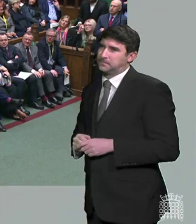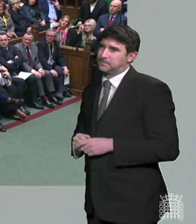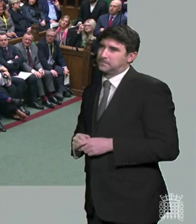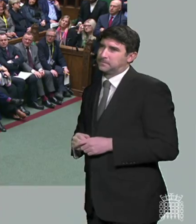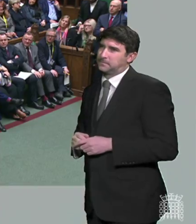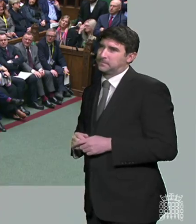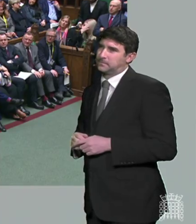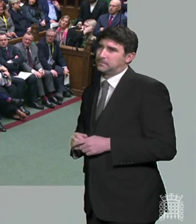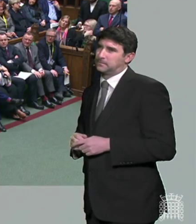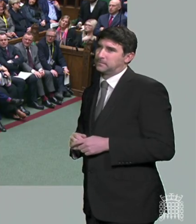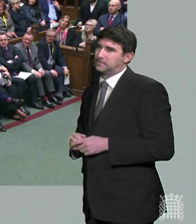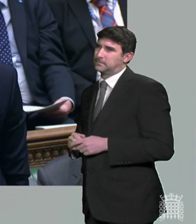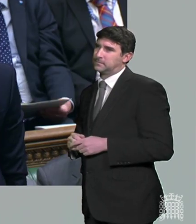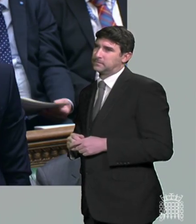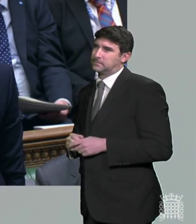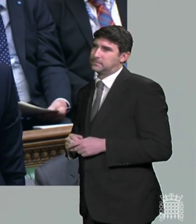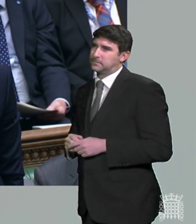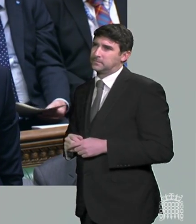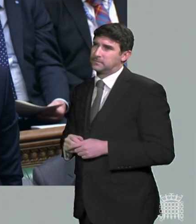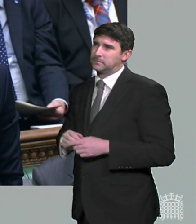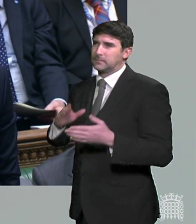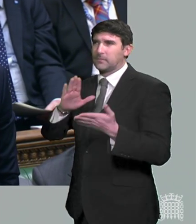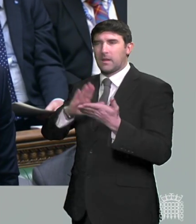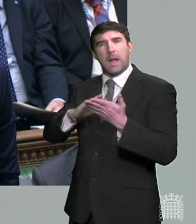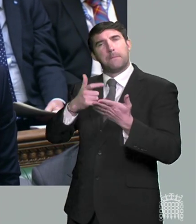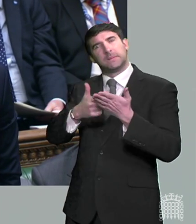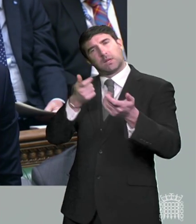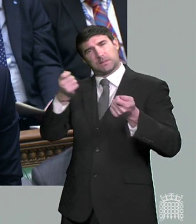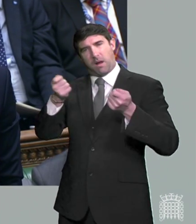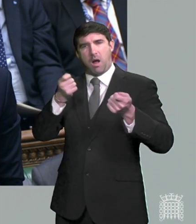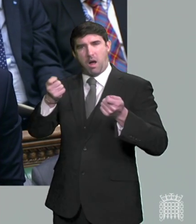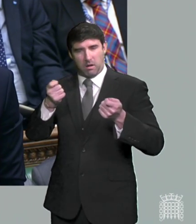To promise is ae thing, to keep it is another.